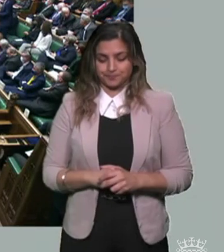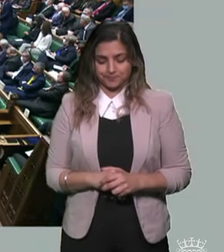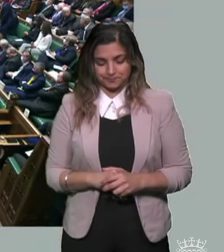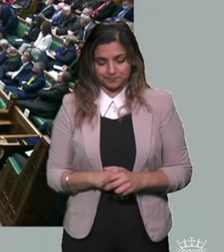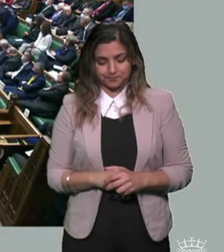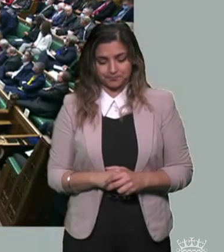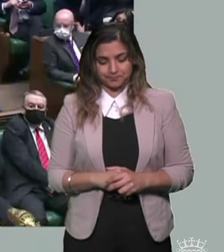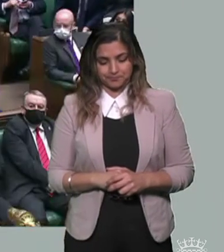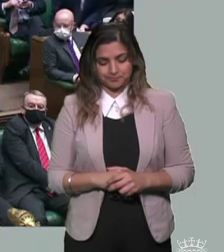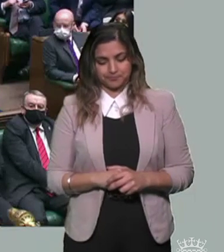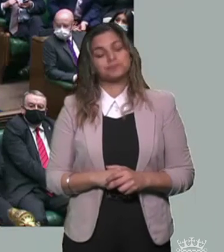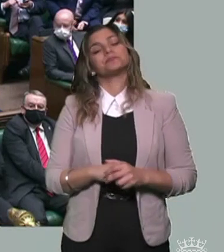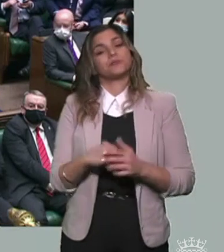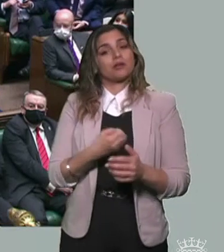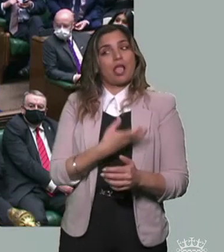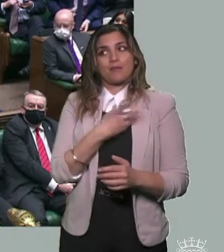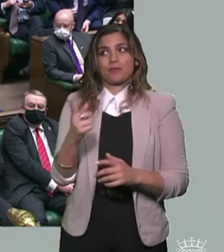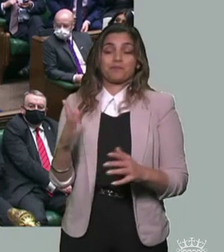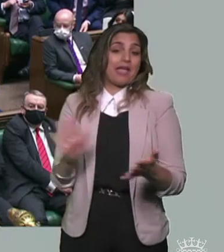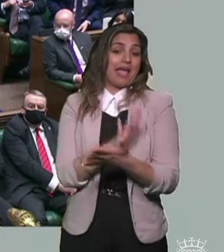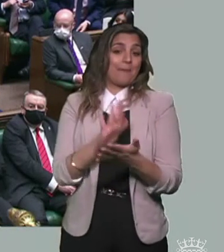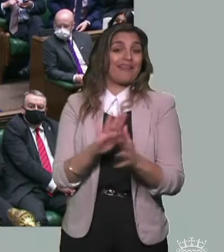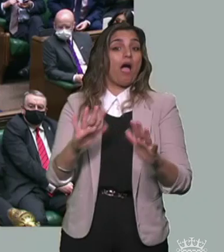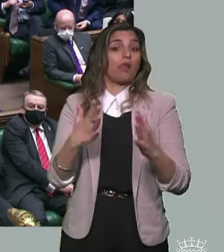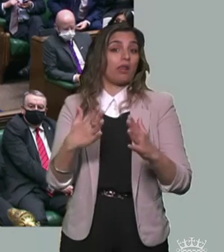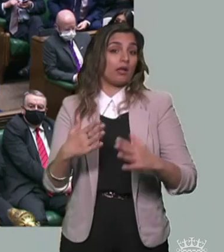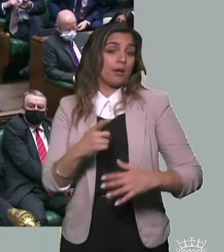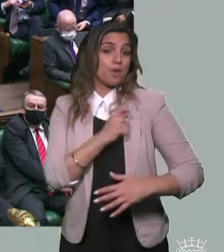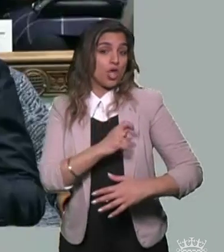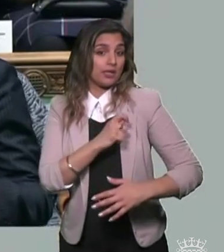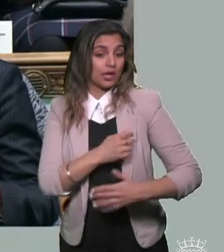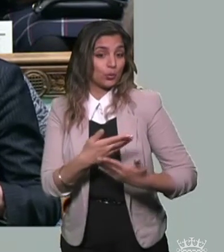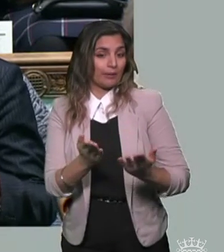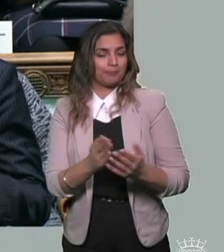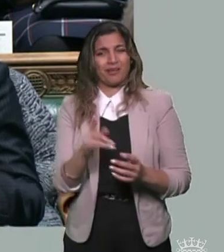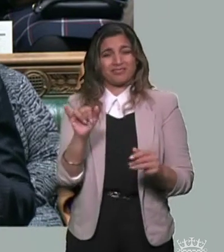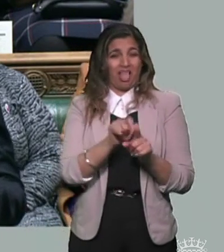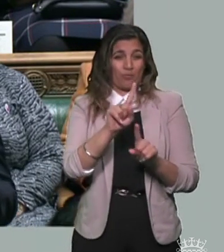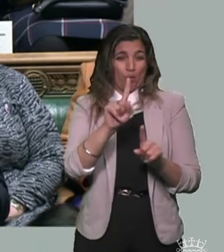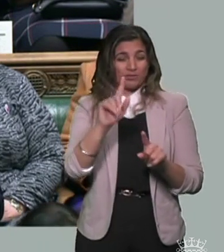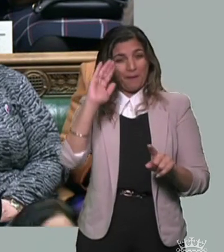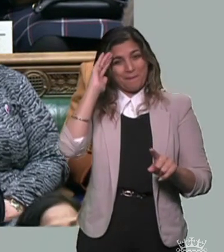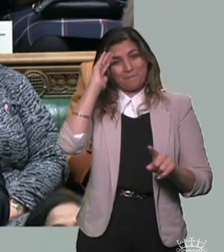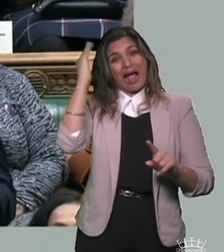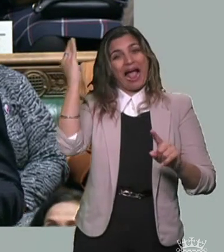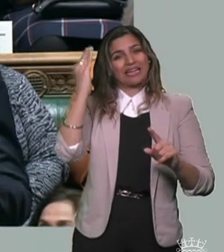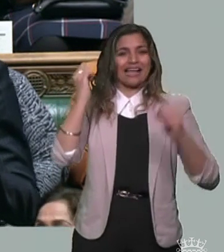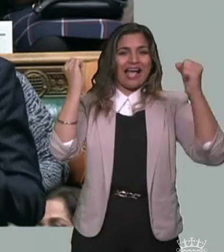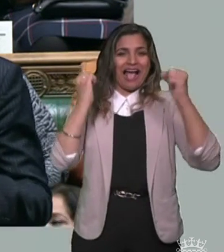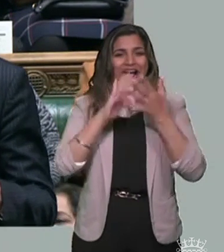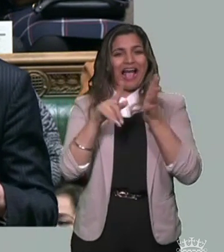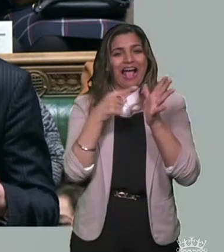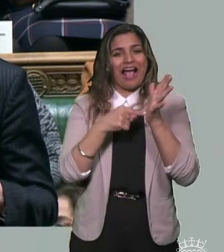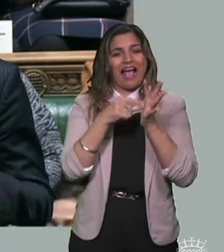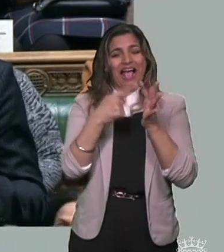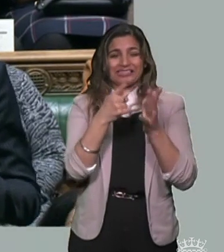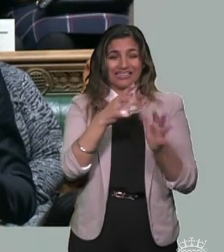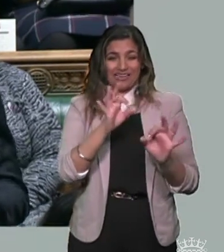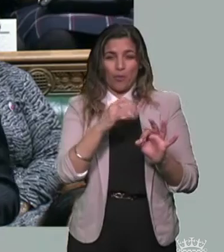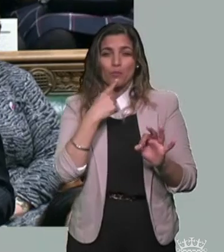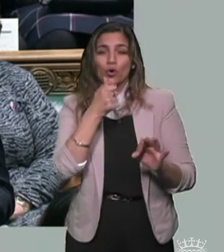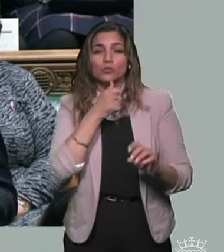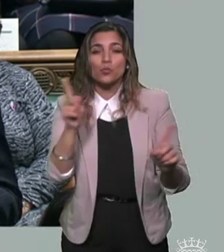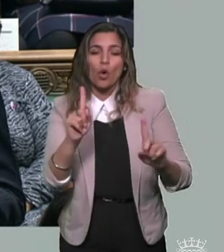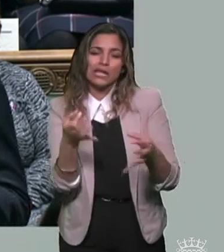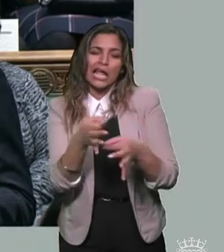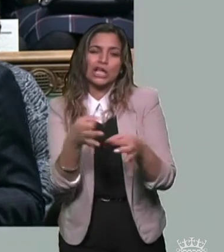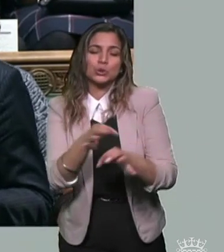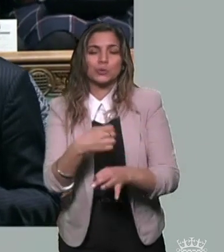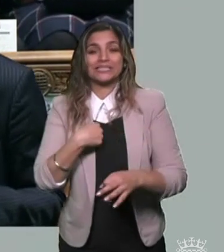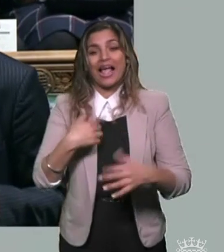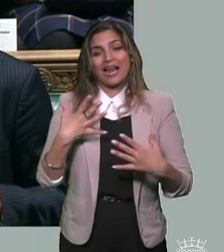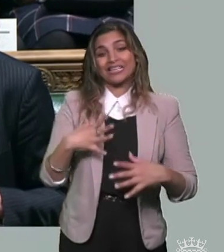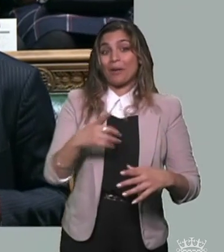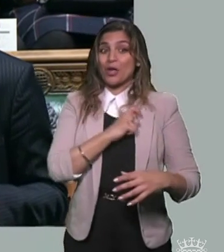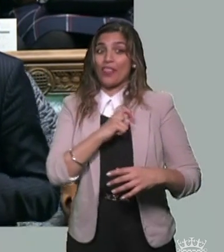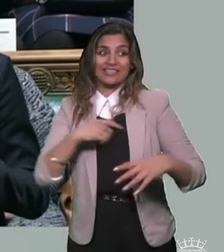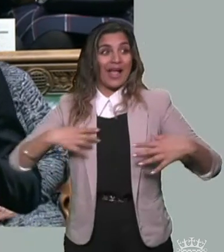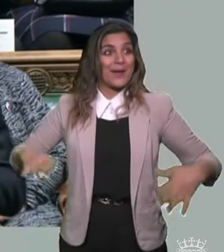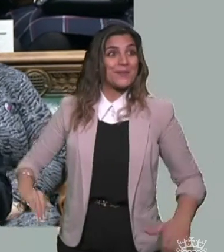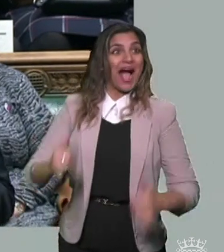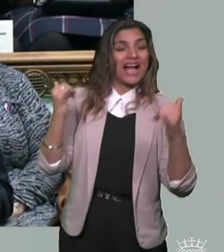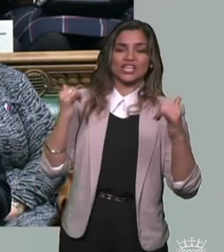3. Happy unbirthday to him! Just like the Mad Hatter, the Prime Minister did not need the excuse of a birthday to have a party—but it did help, didn’t it?